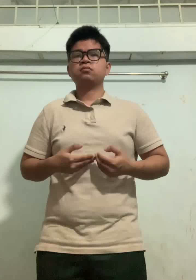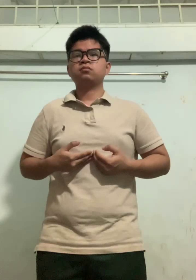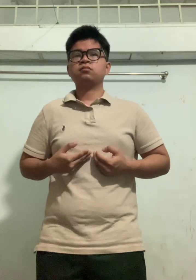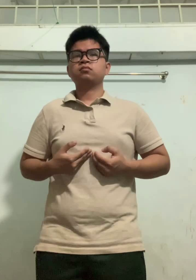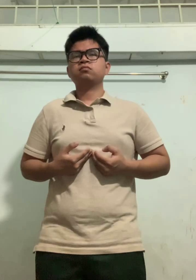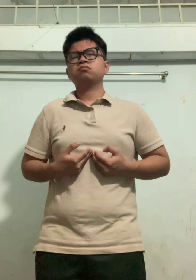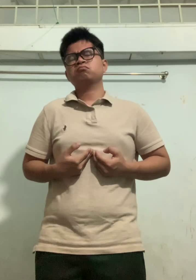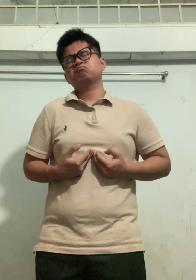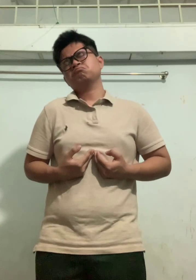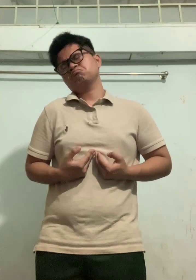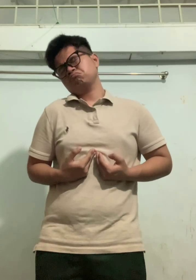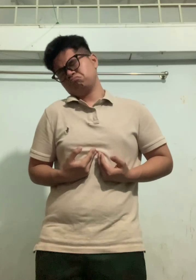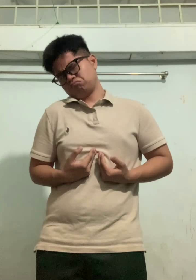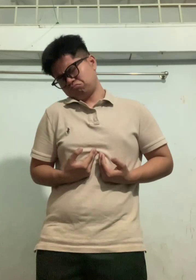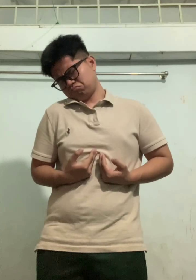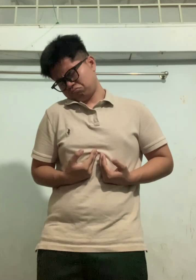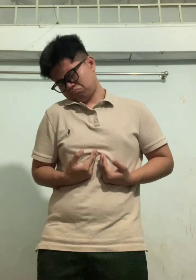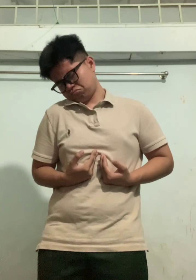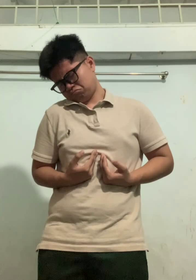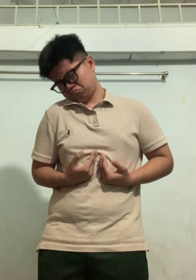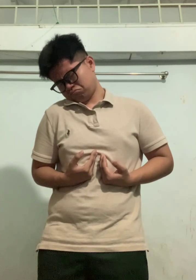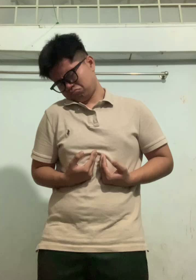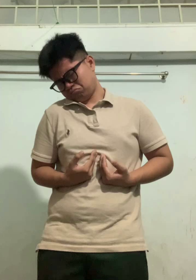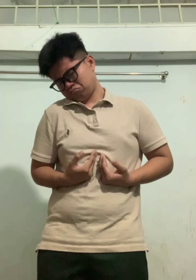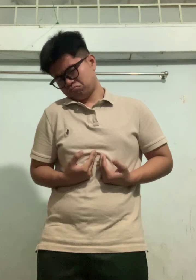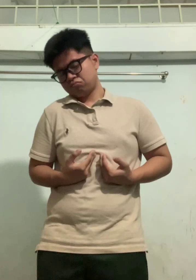met moi